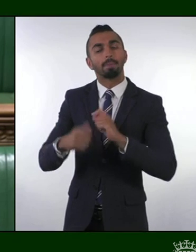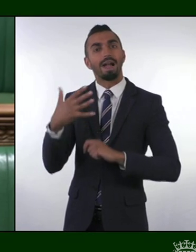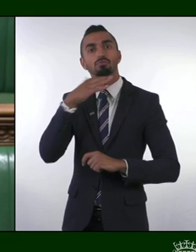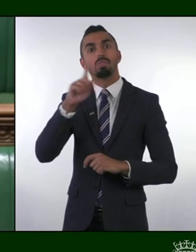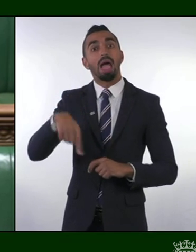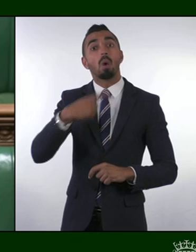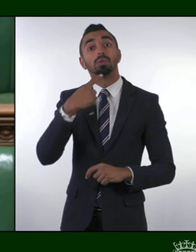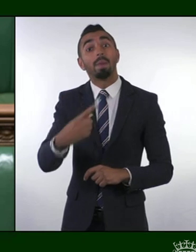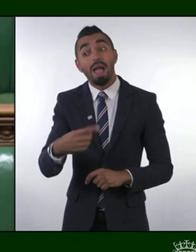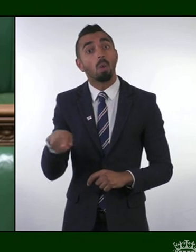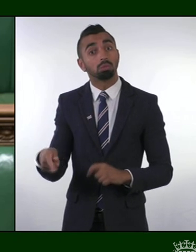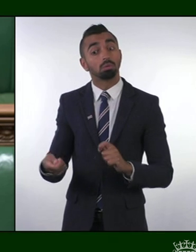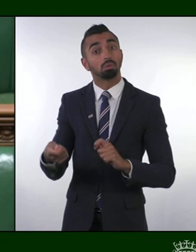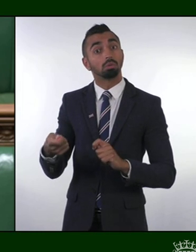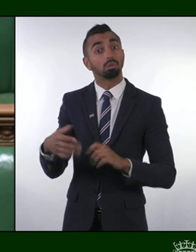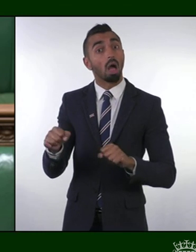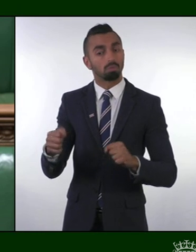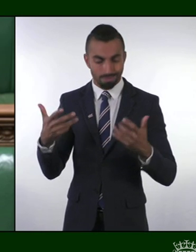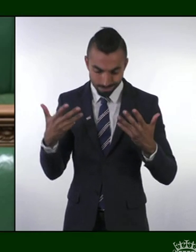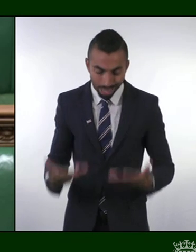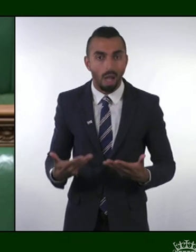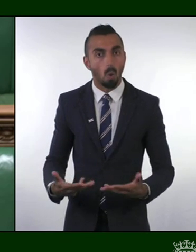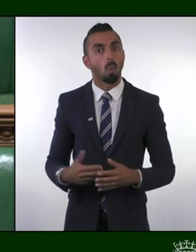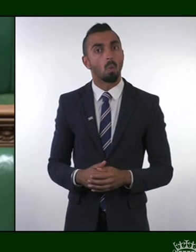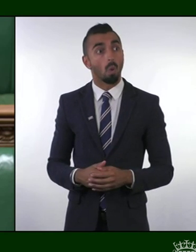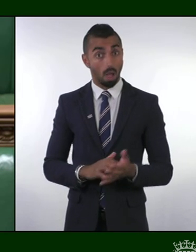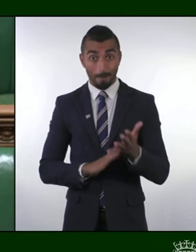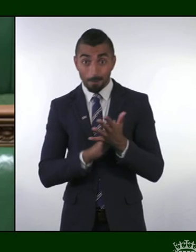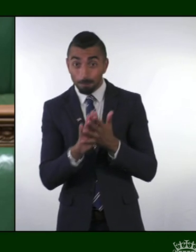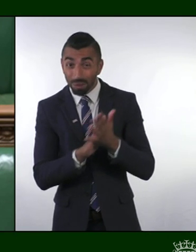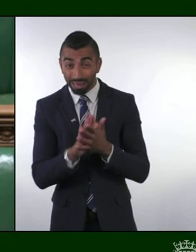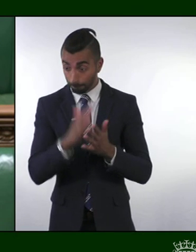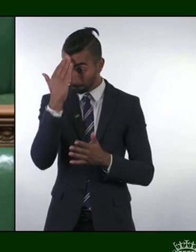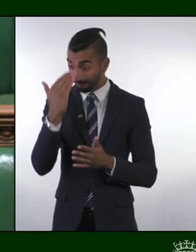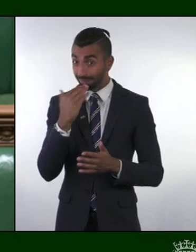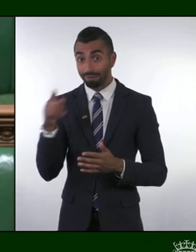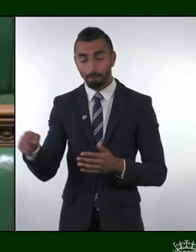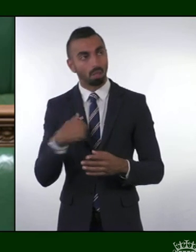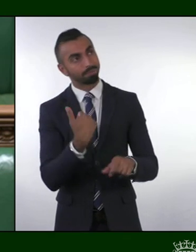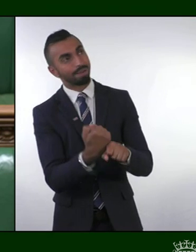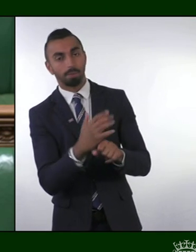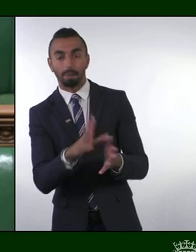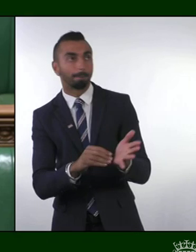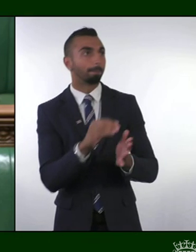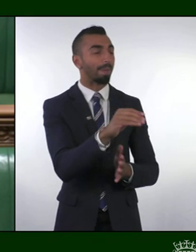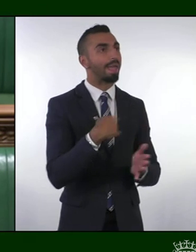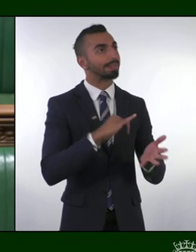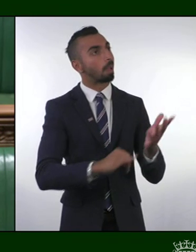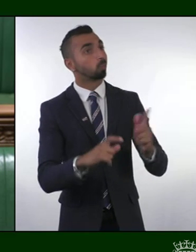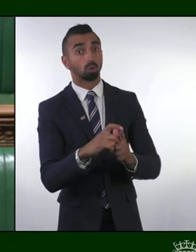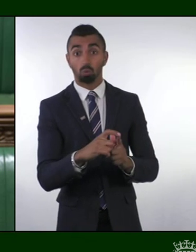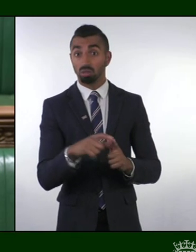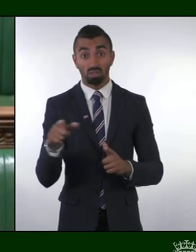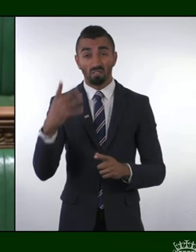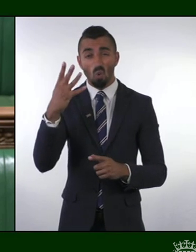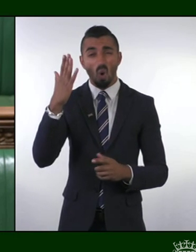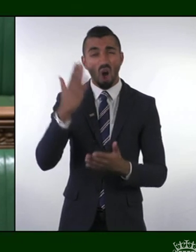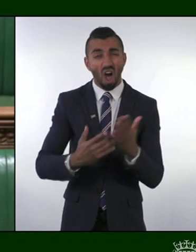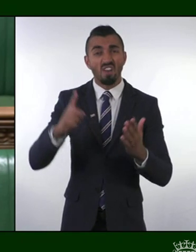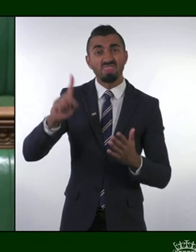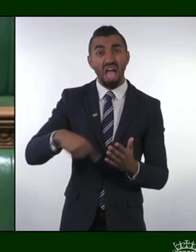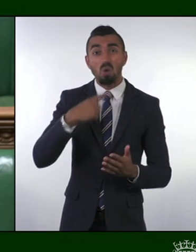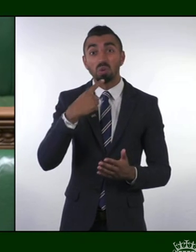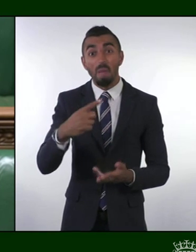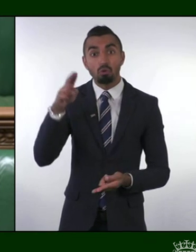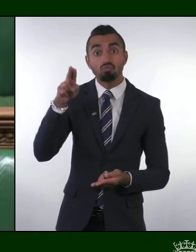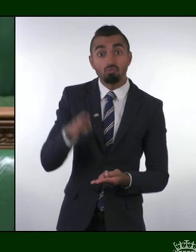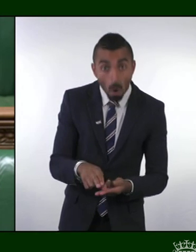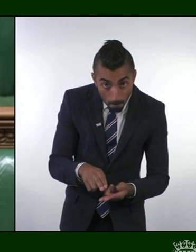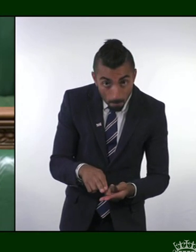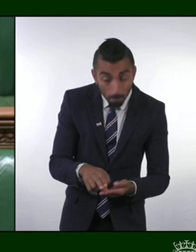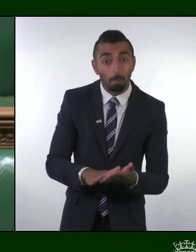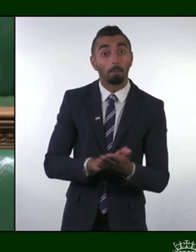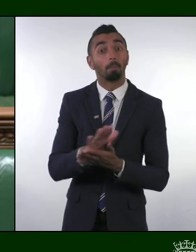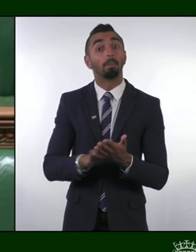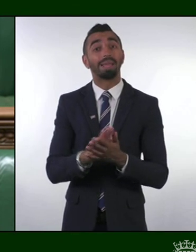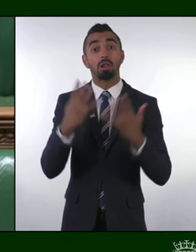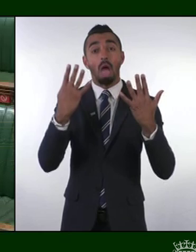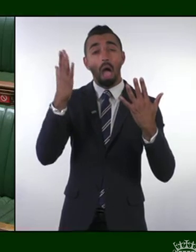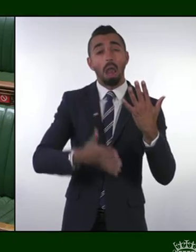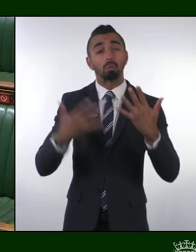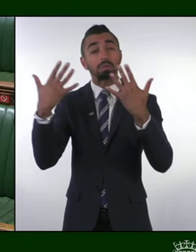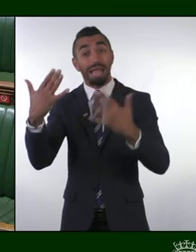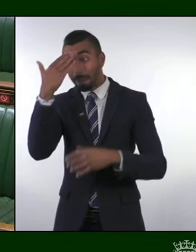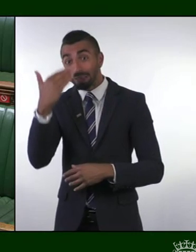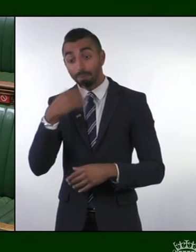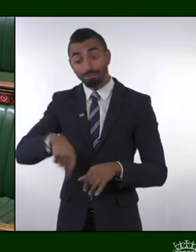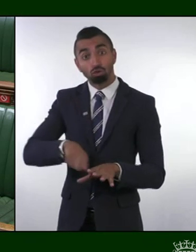The average stamp duty bill will fall by £4,500 and nearly nine out of 10 people buying a main home this year will pay no stamp duty at all.